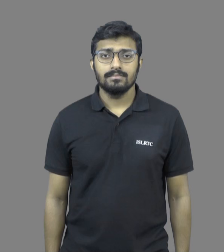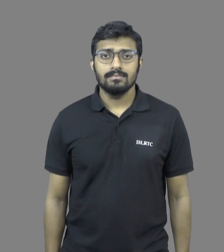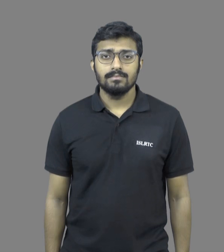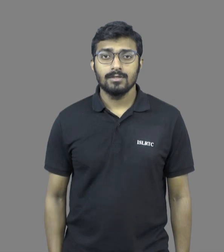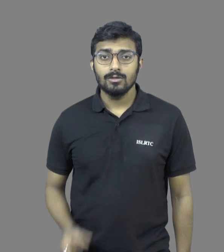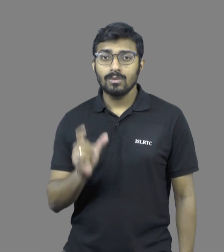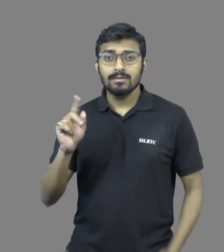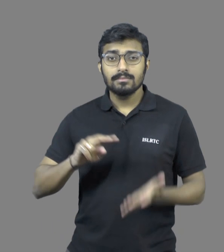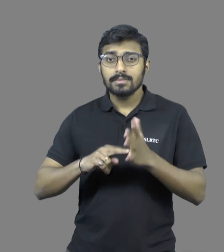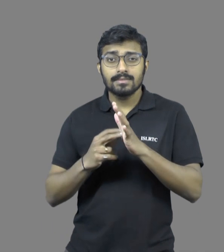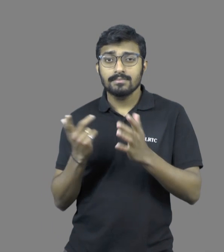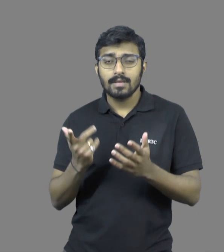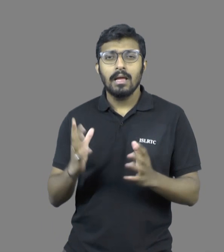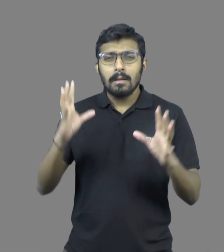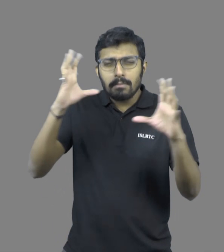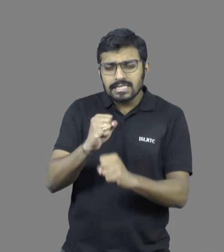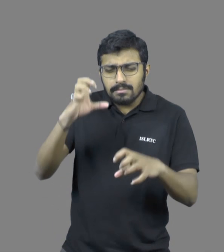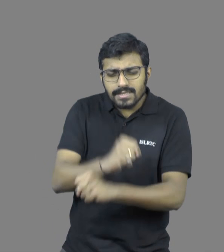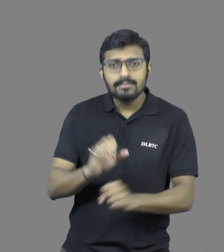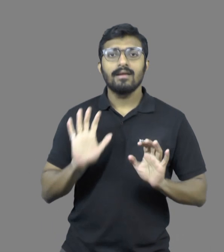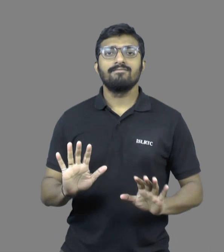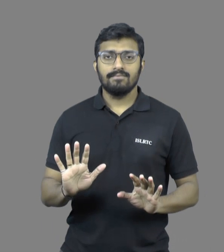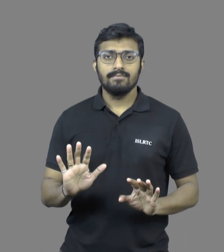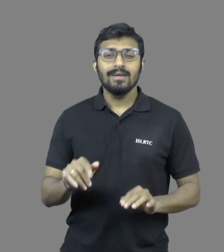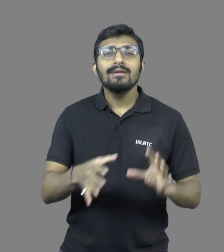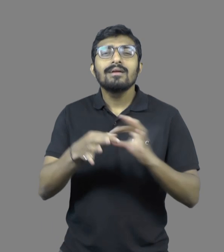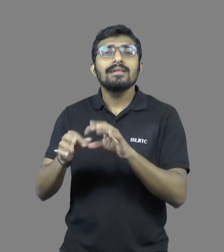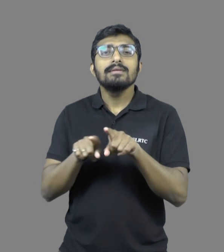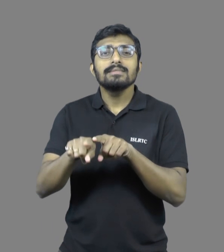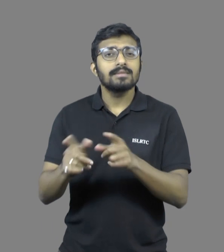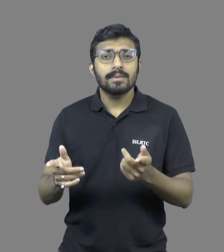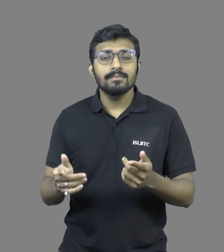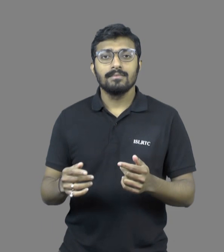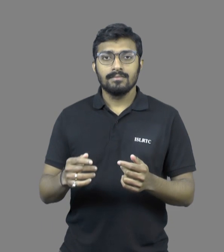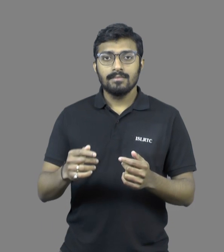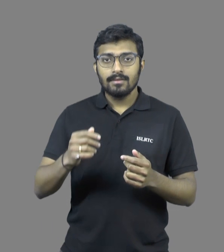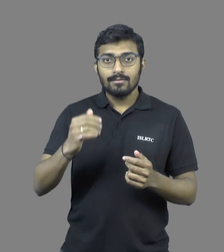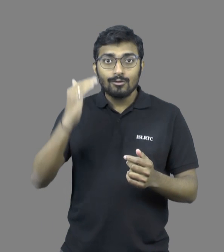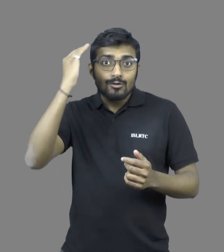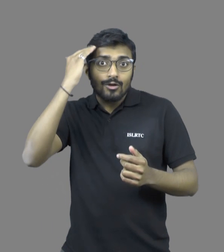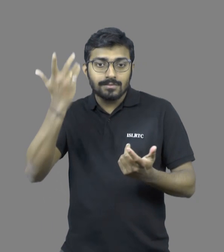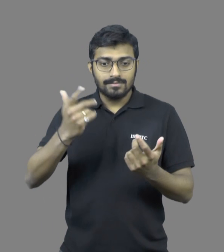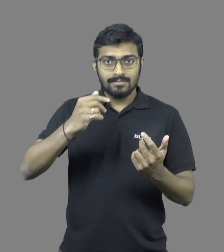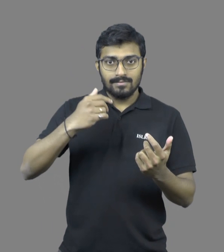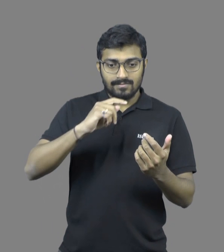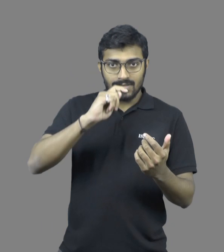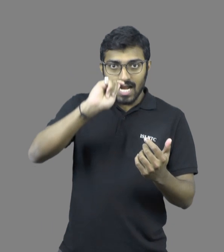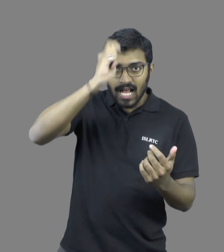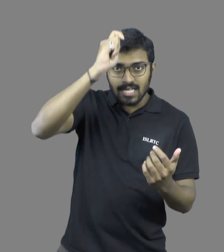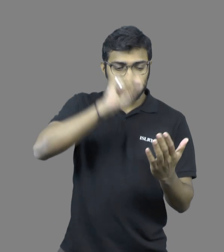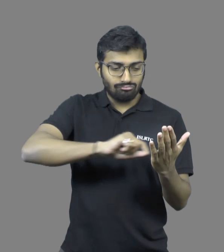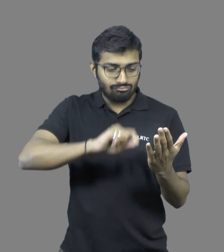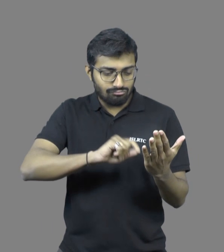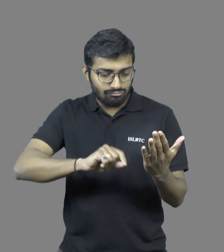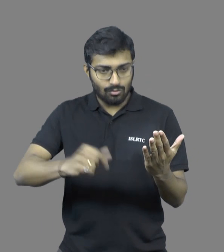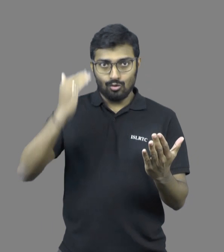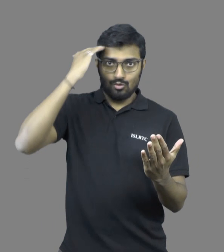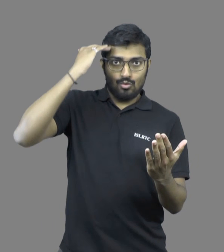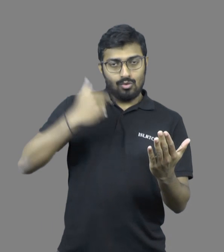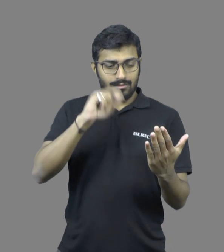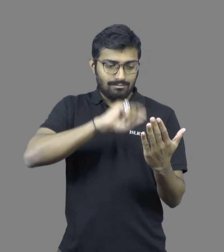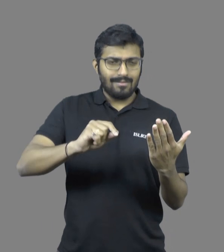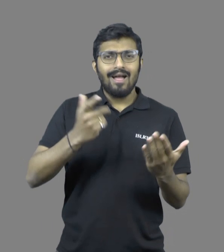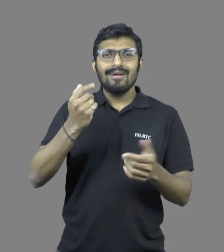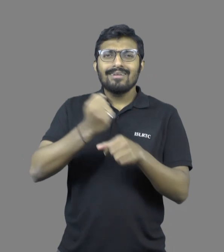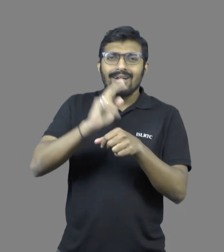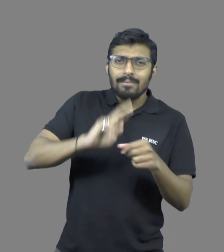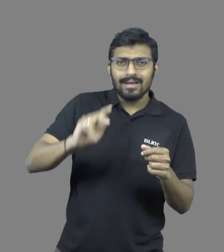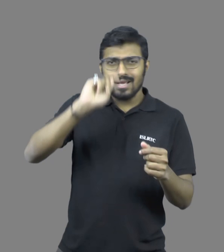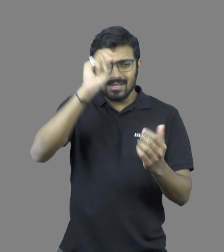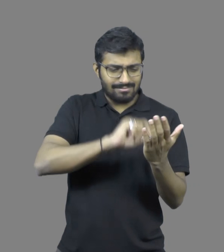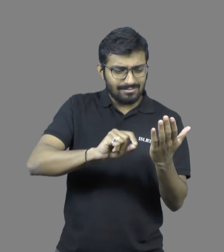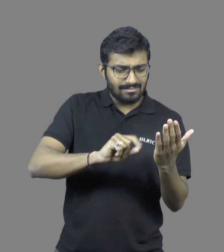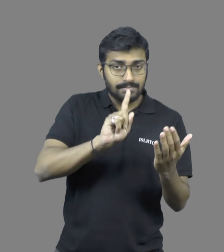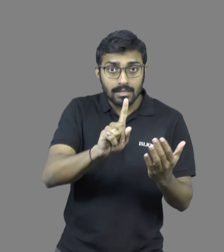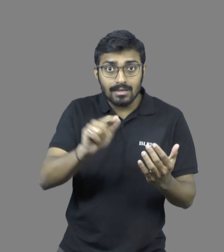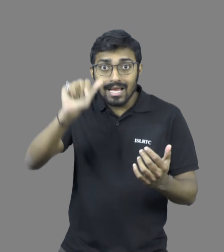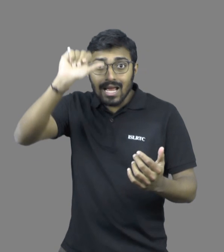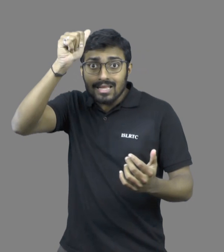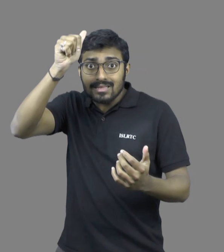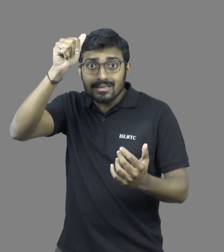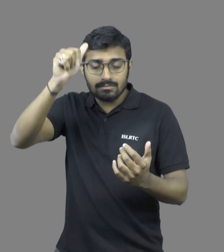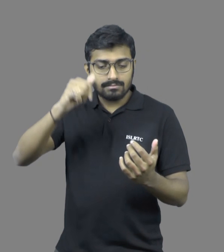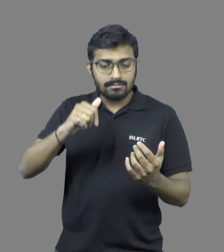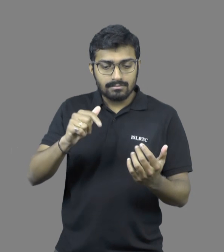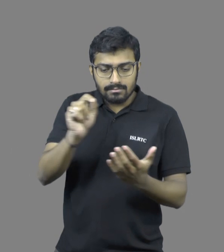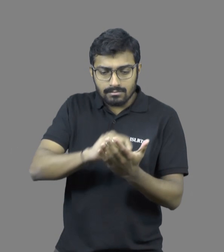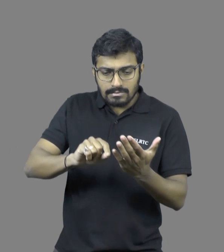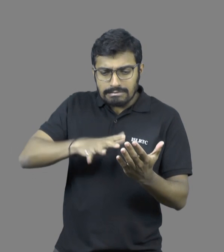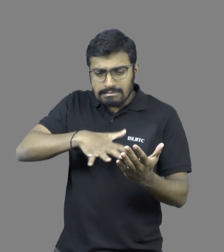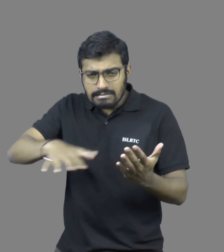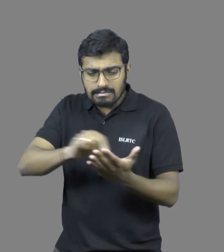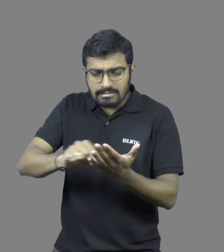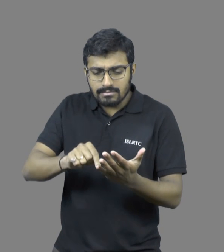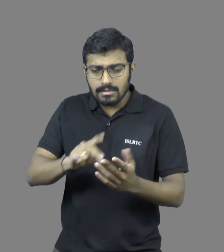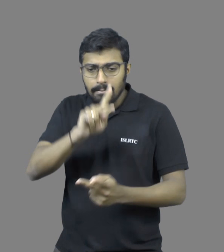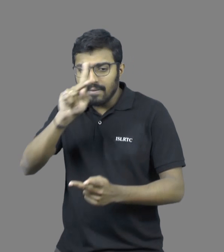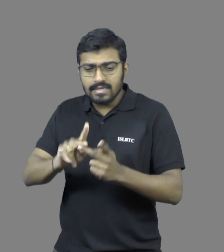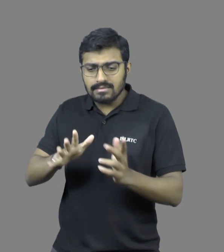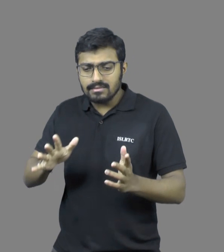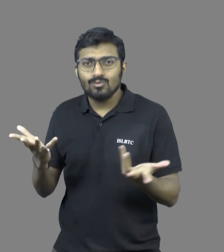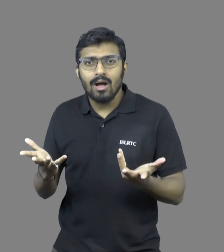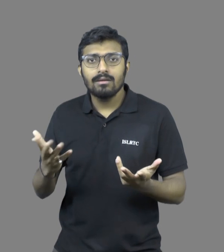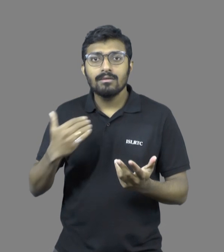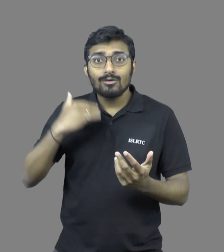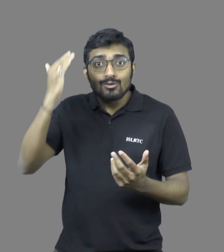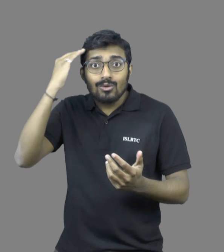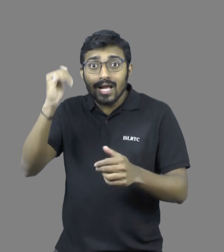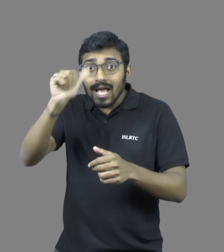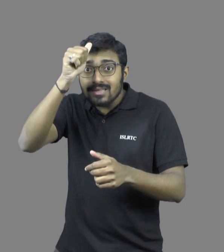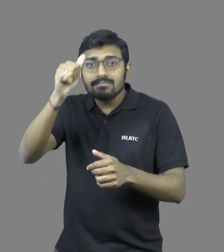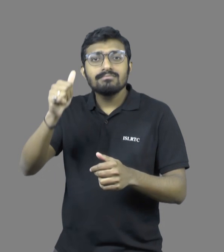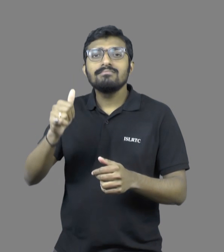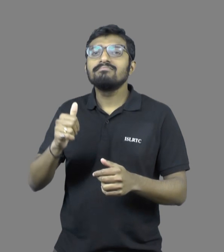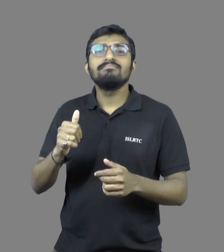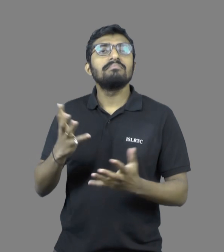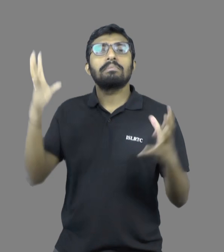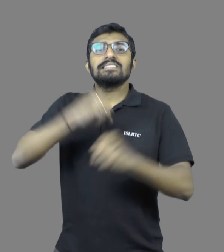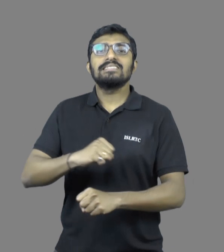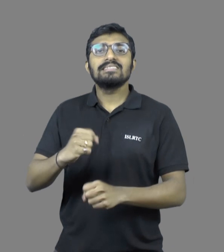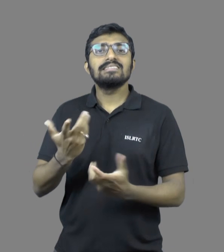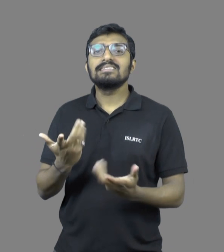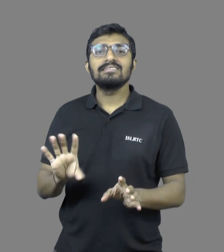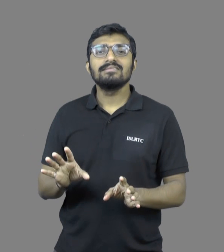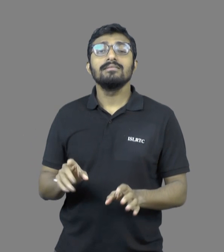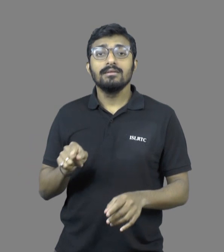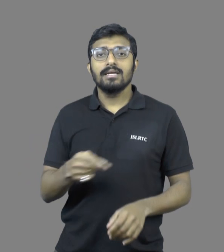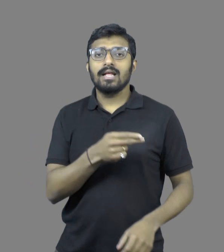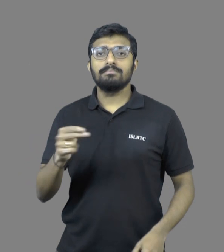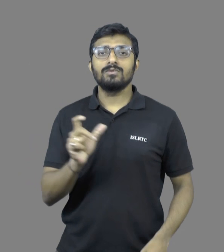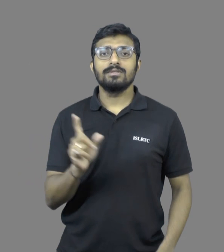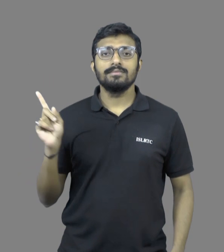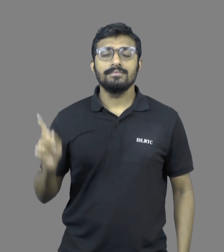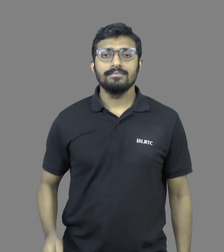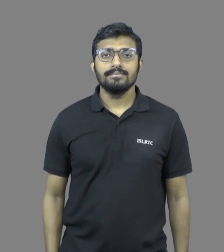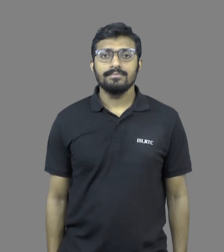Gap Lack